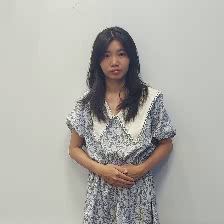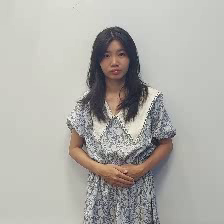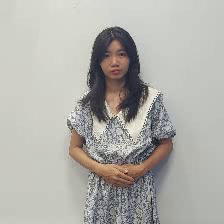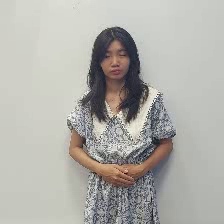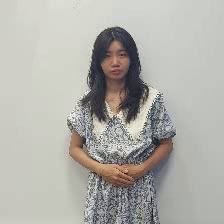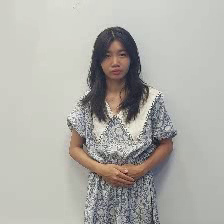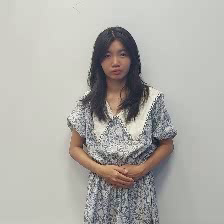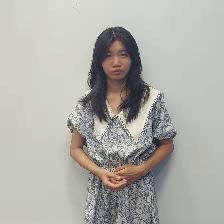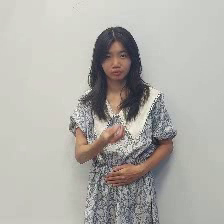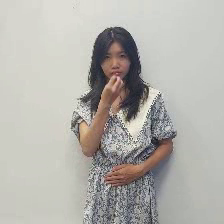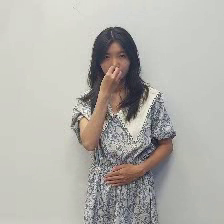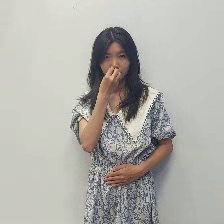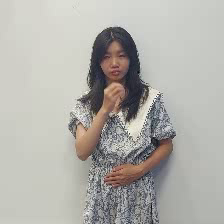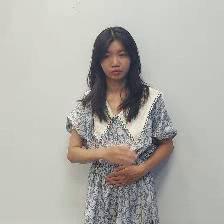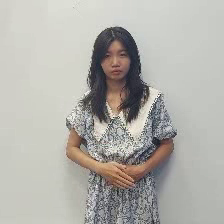Ăn